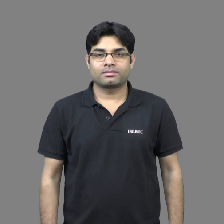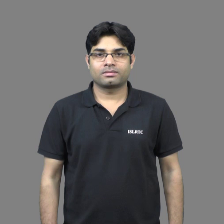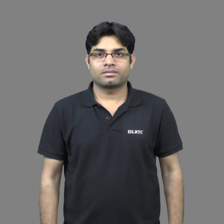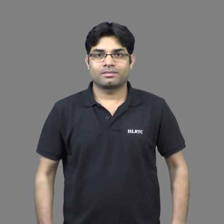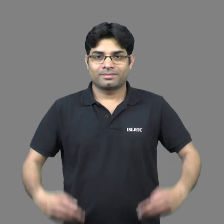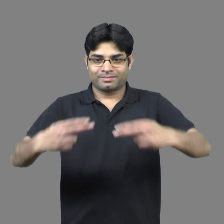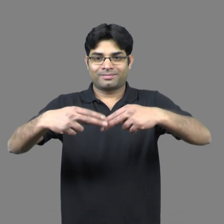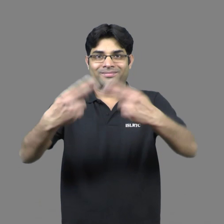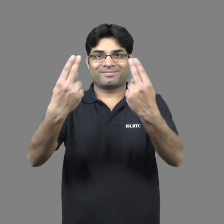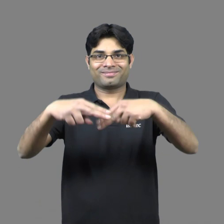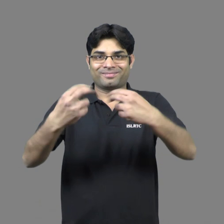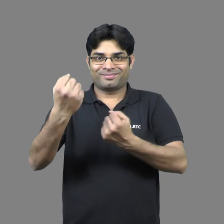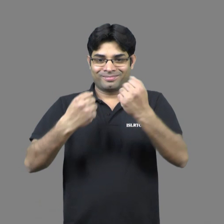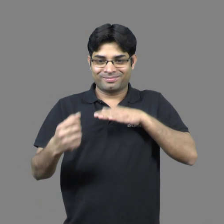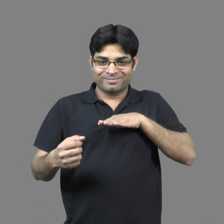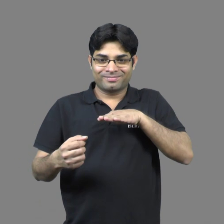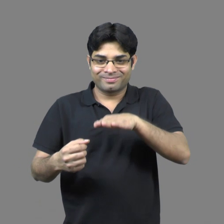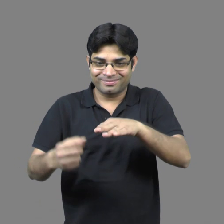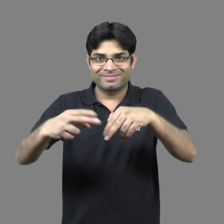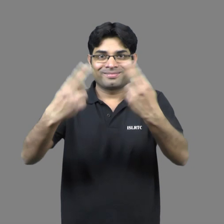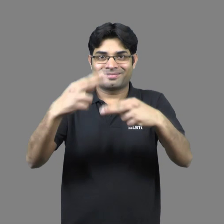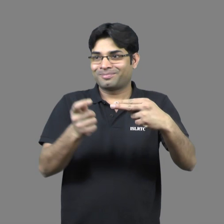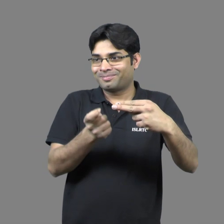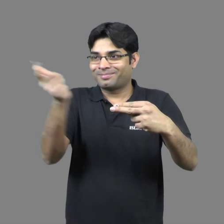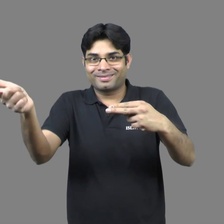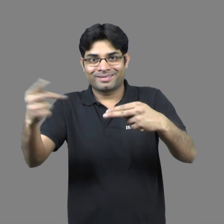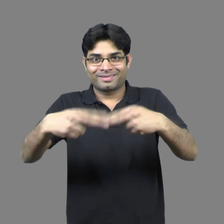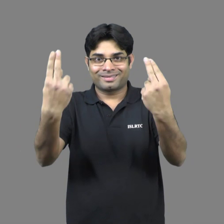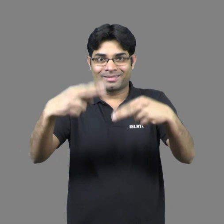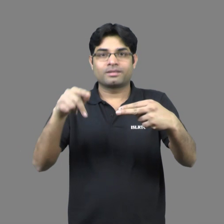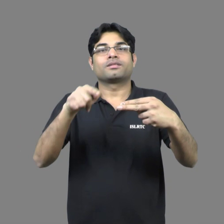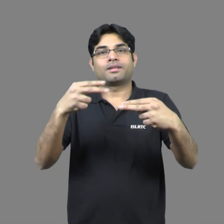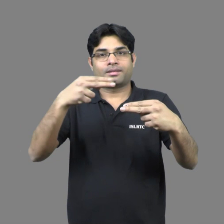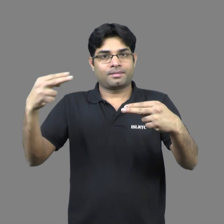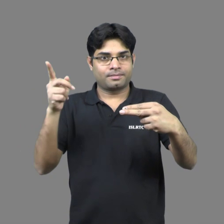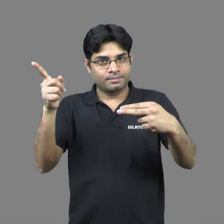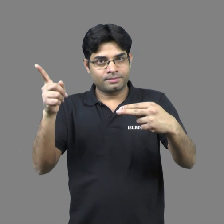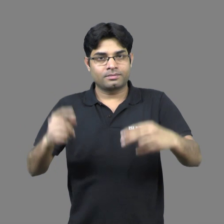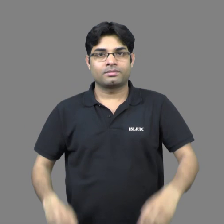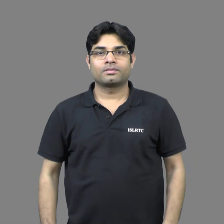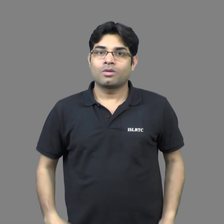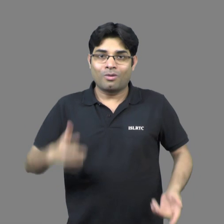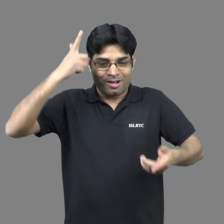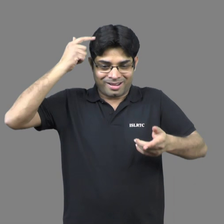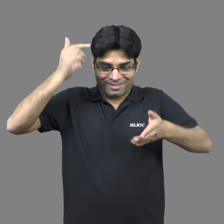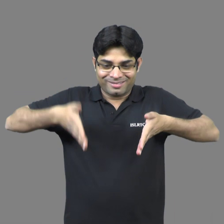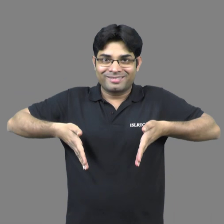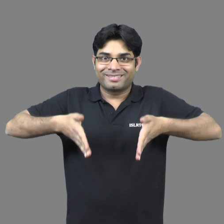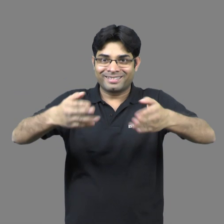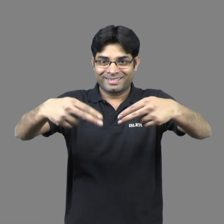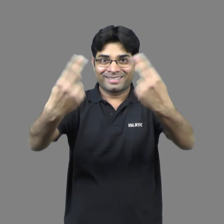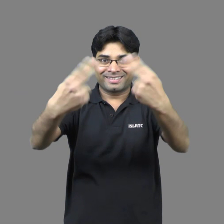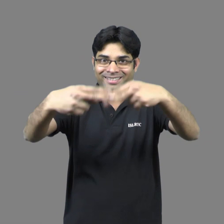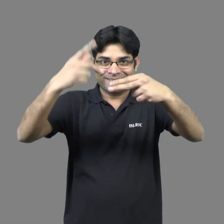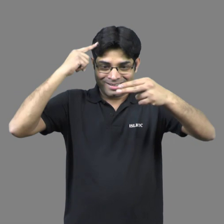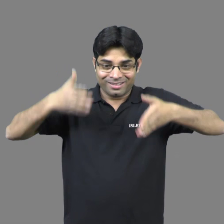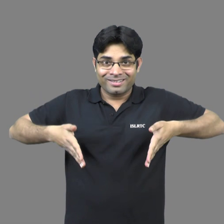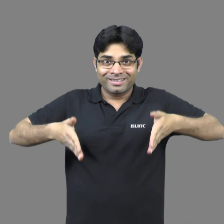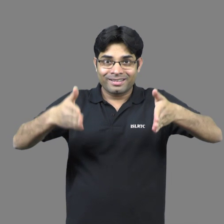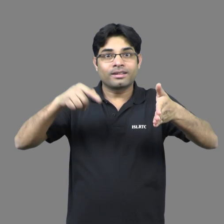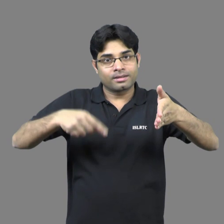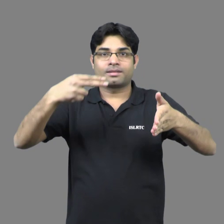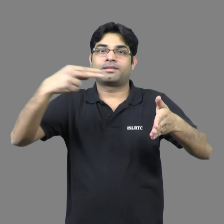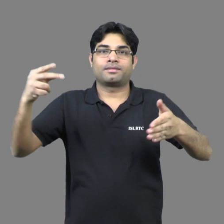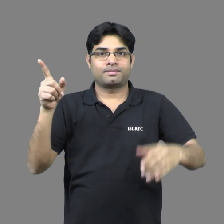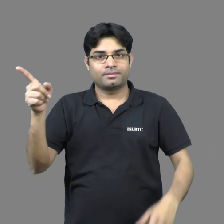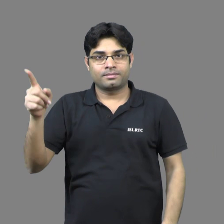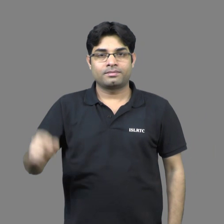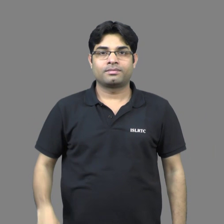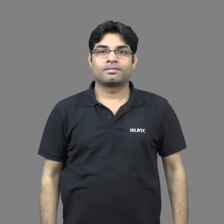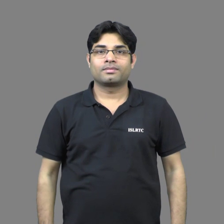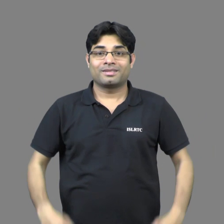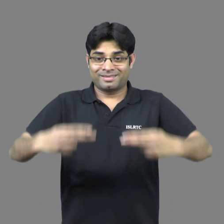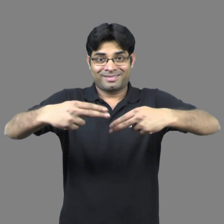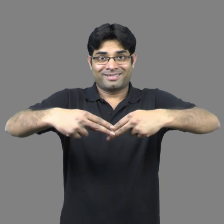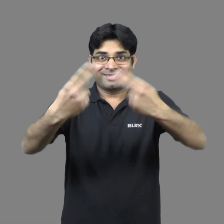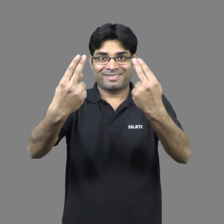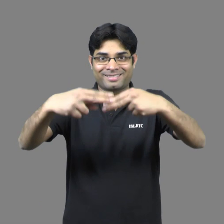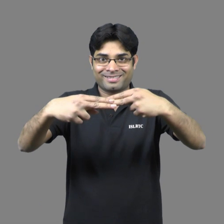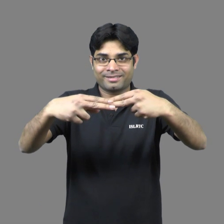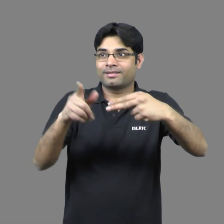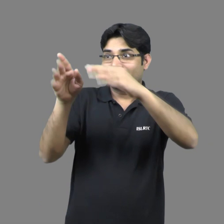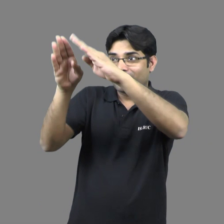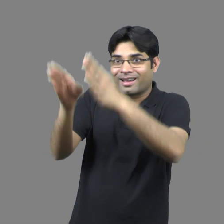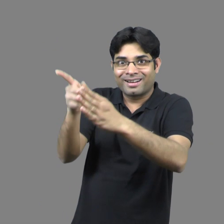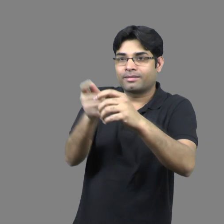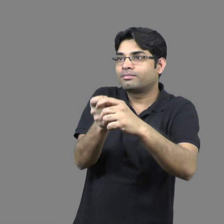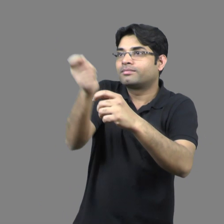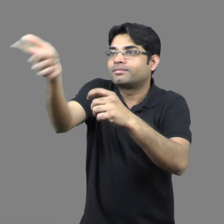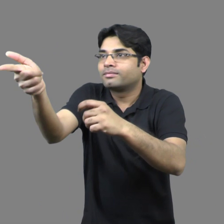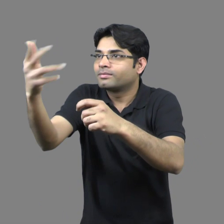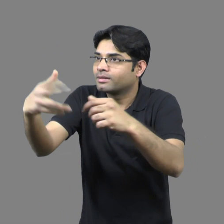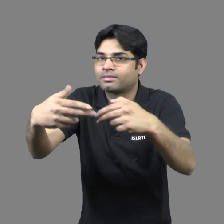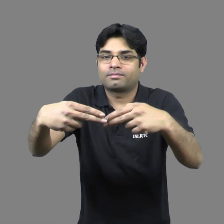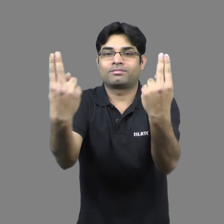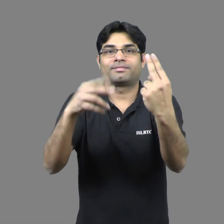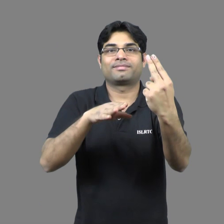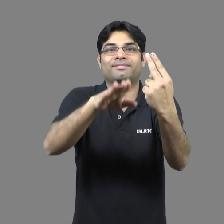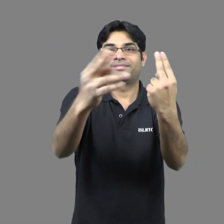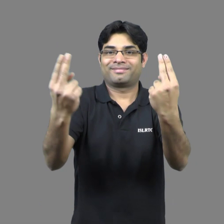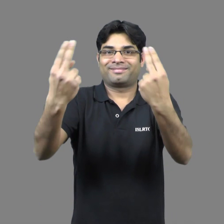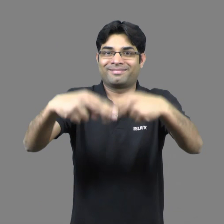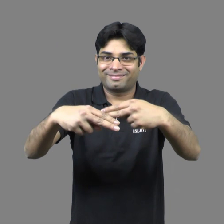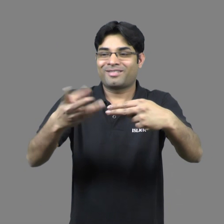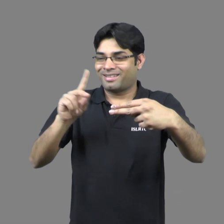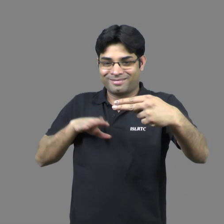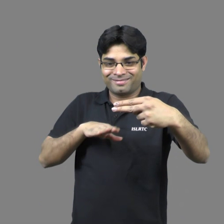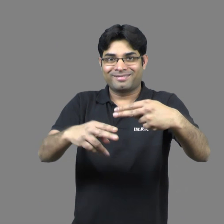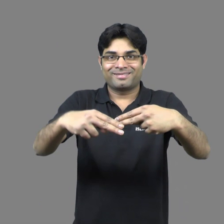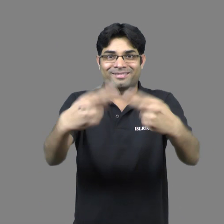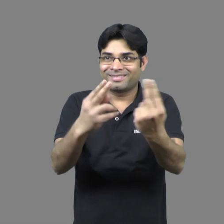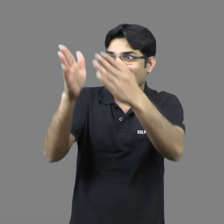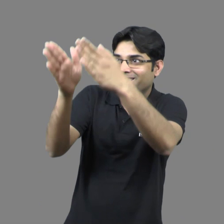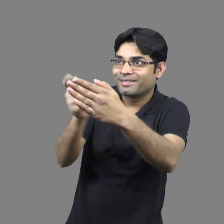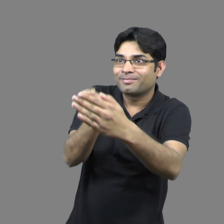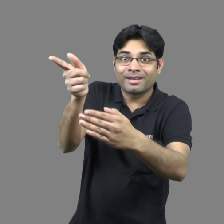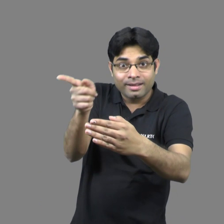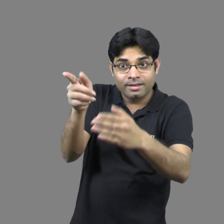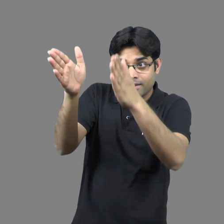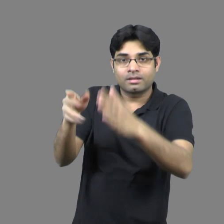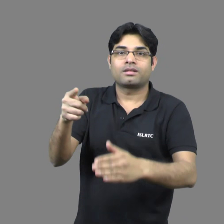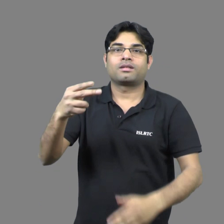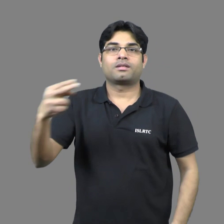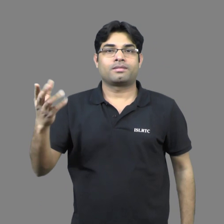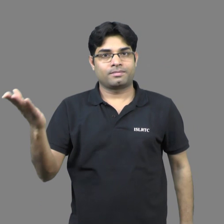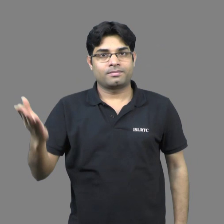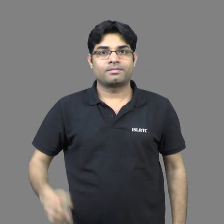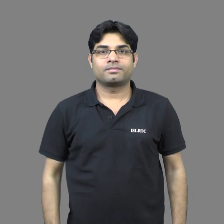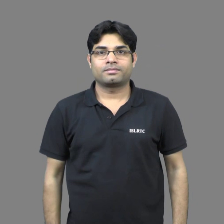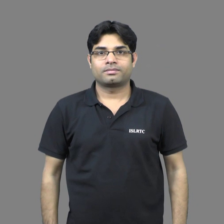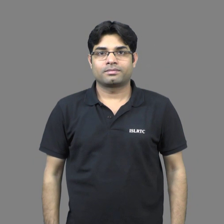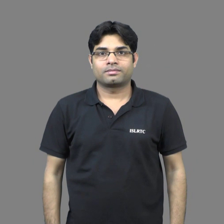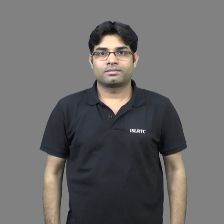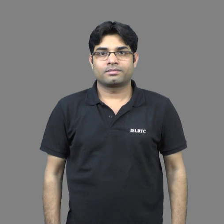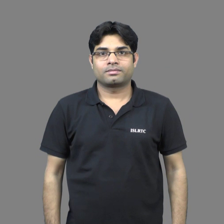Toll Toll Road Toll Booth